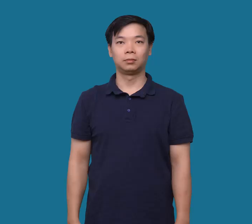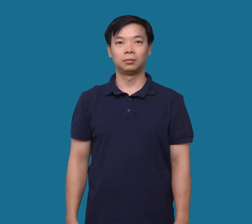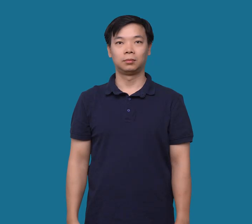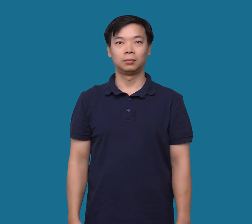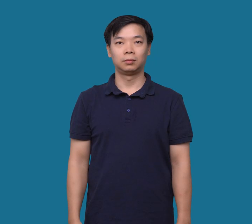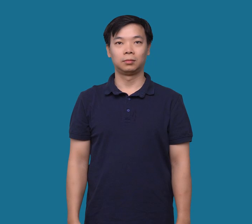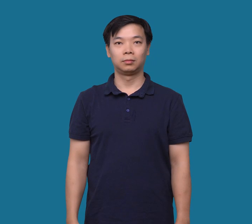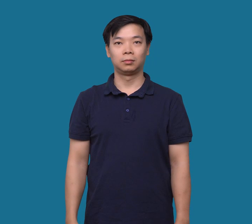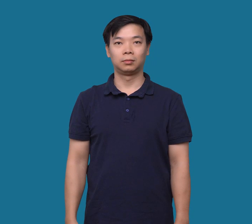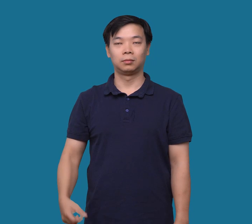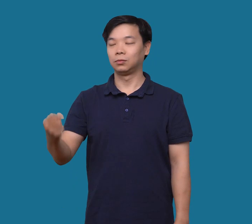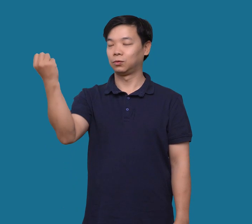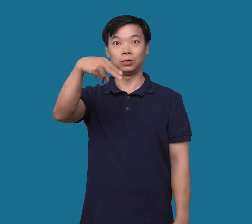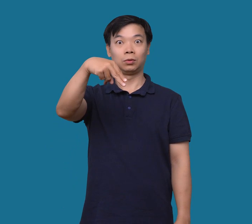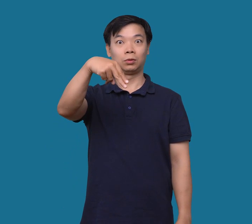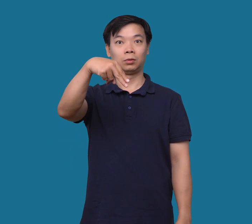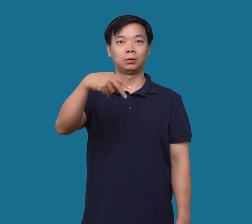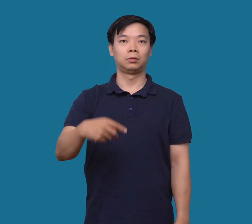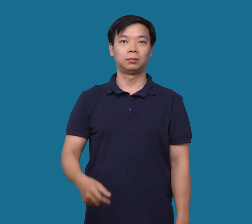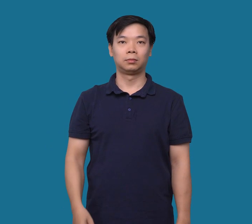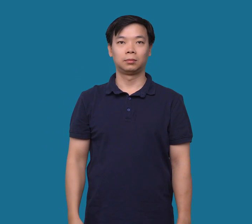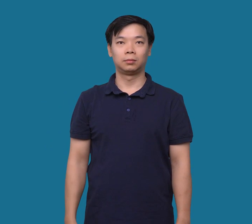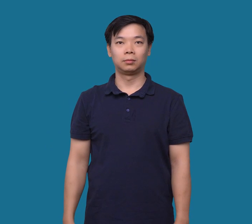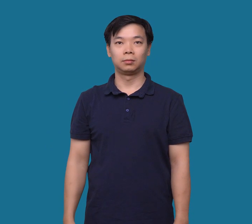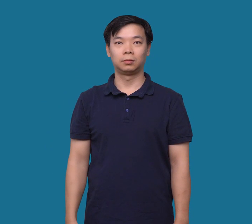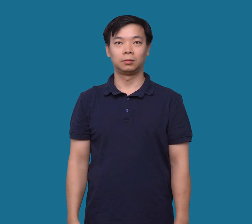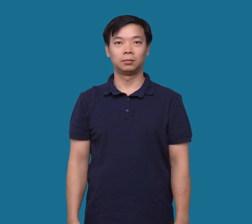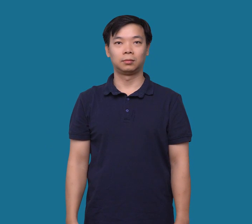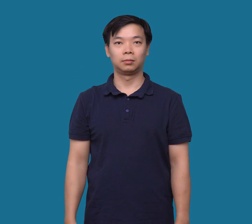xuất hiện